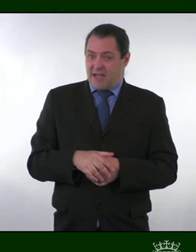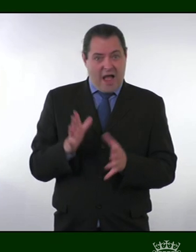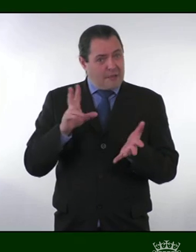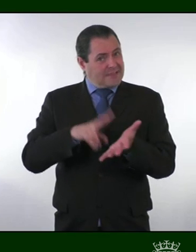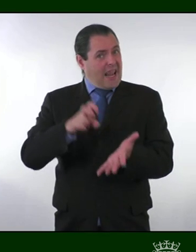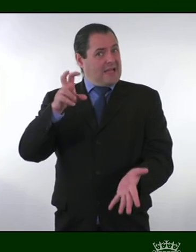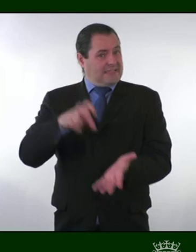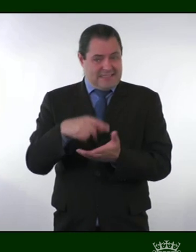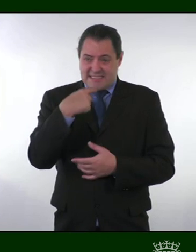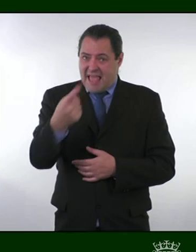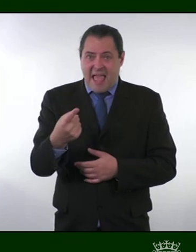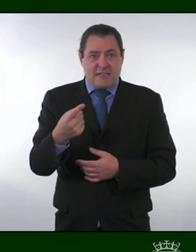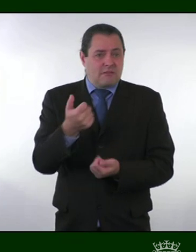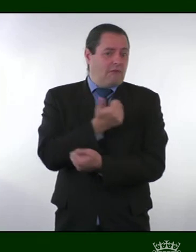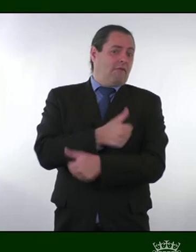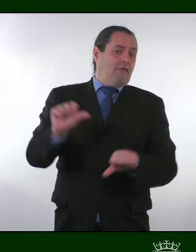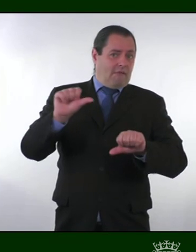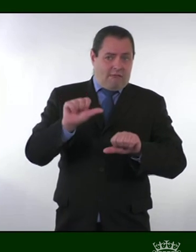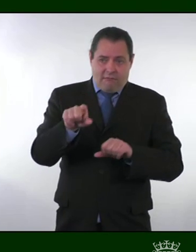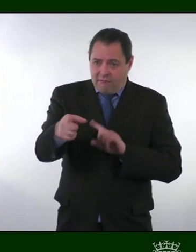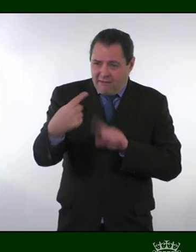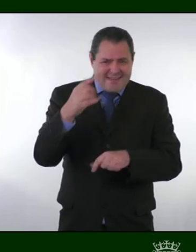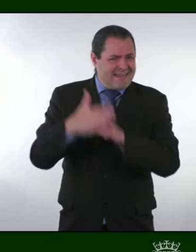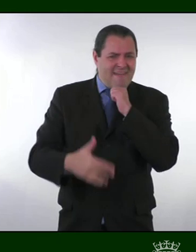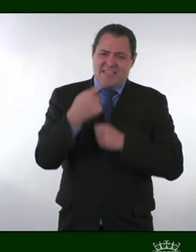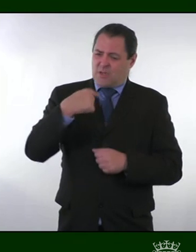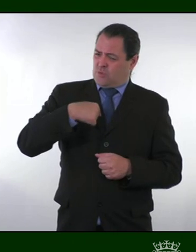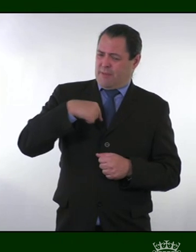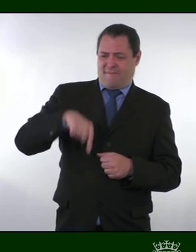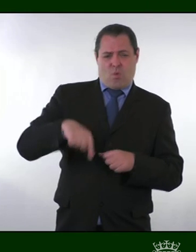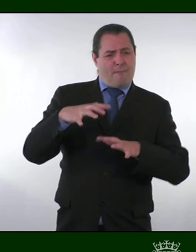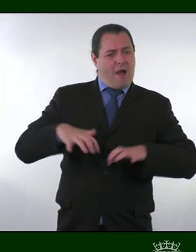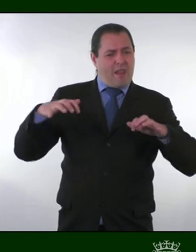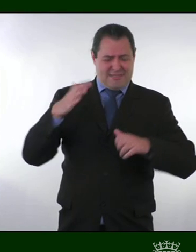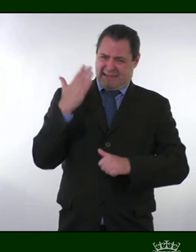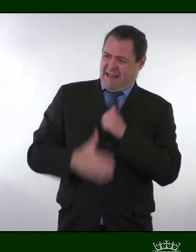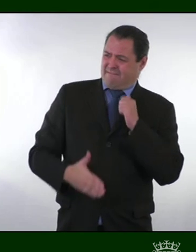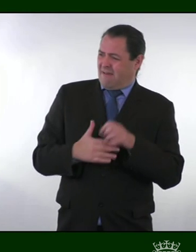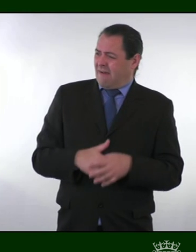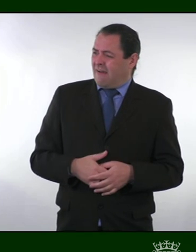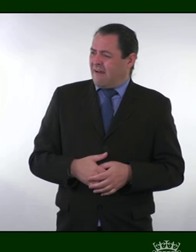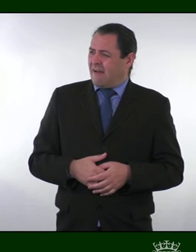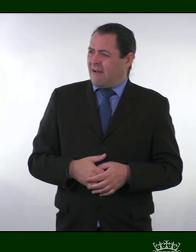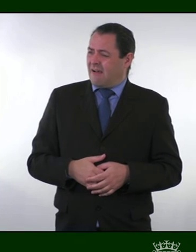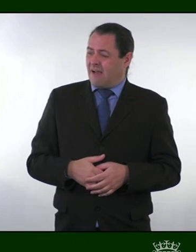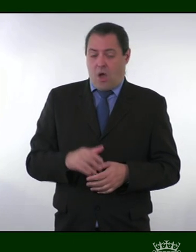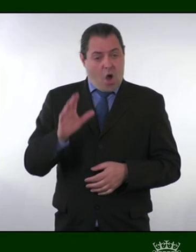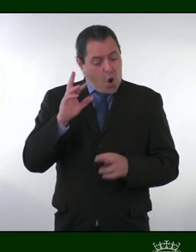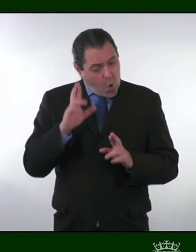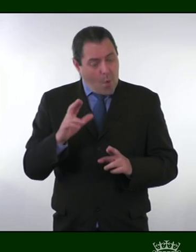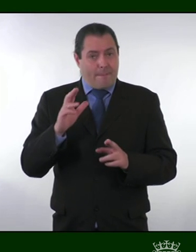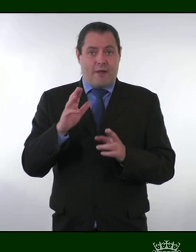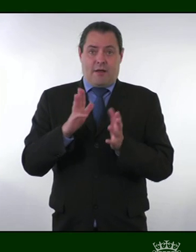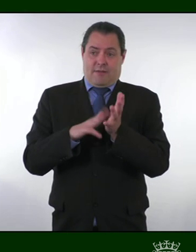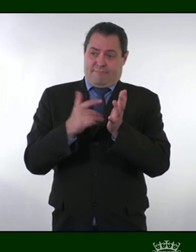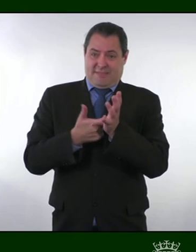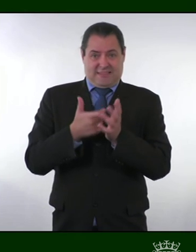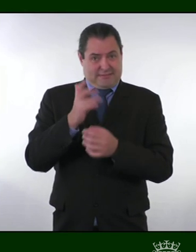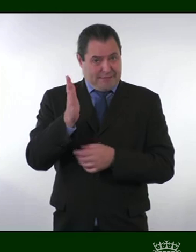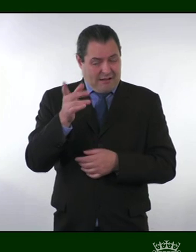to have extracted it from him over this Dispatch Box— He has never said it to me in the House of Commons.